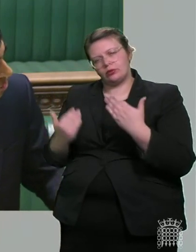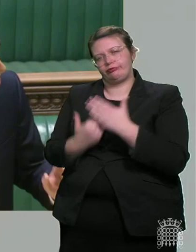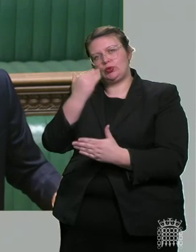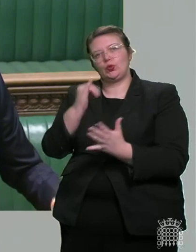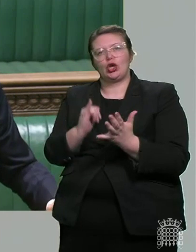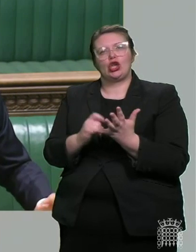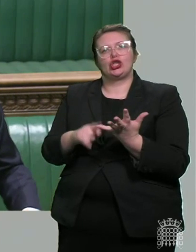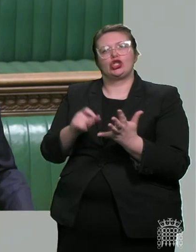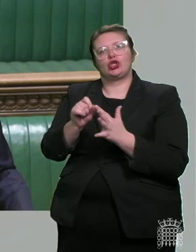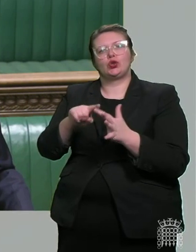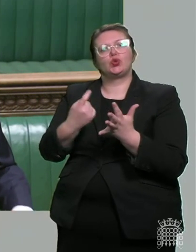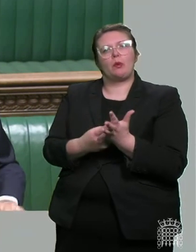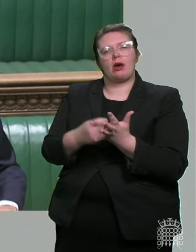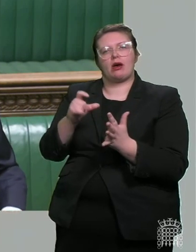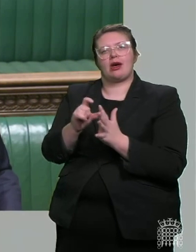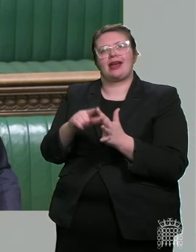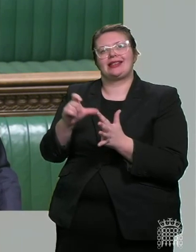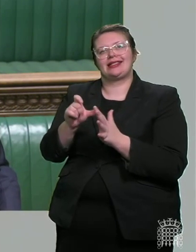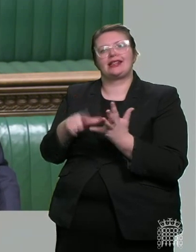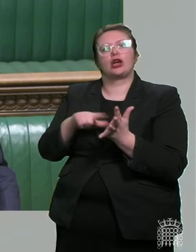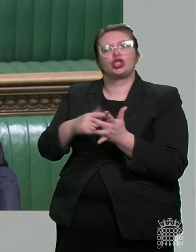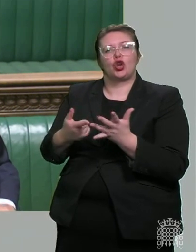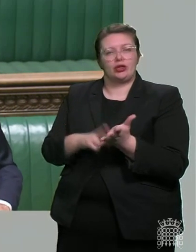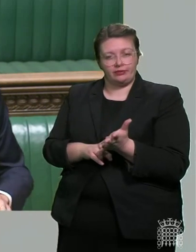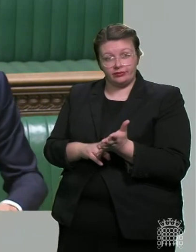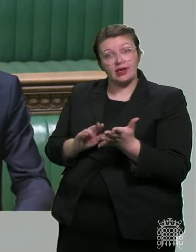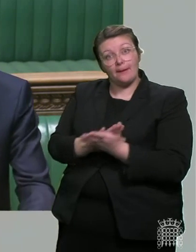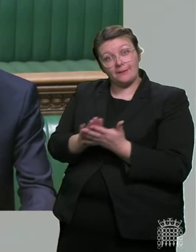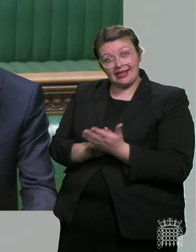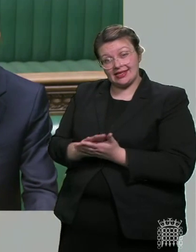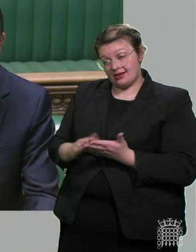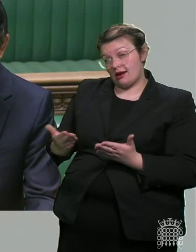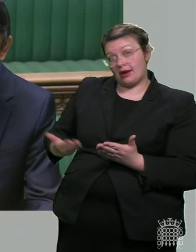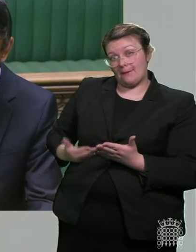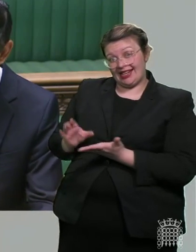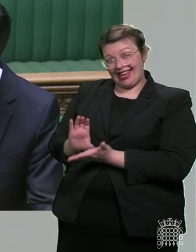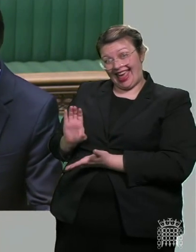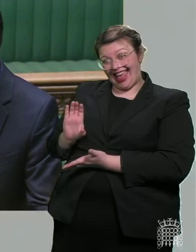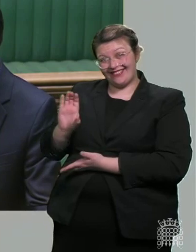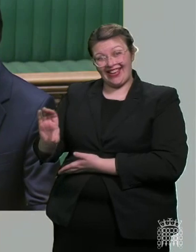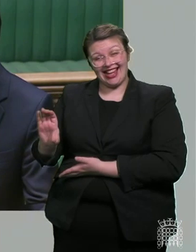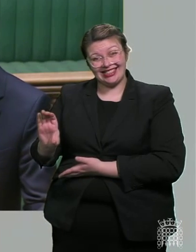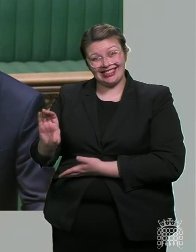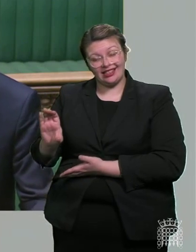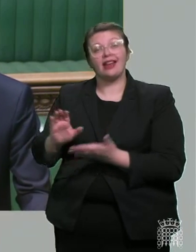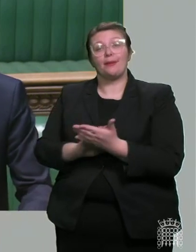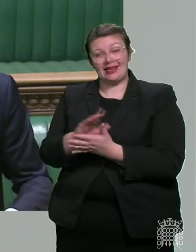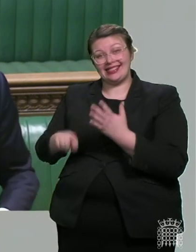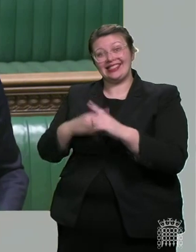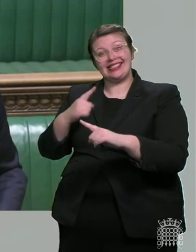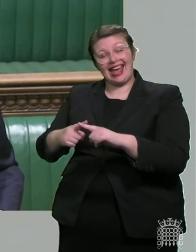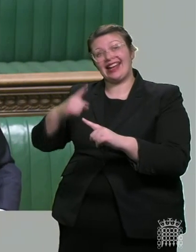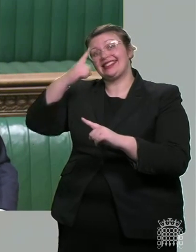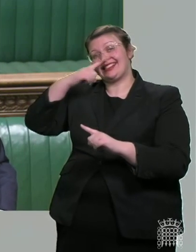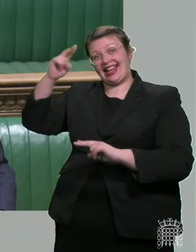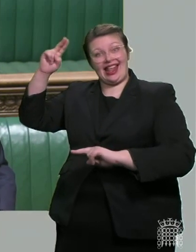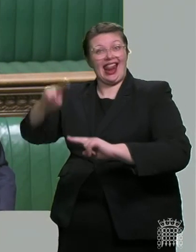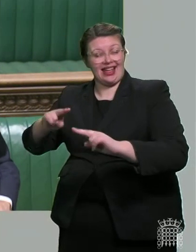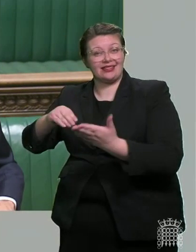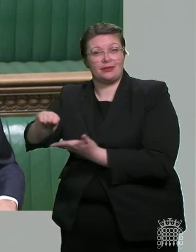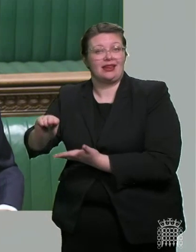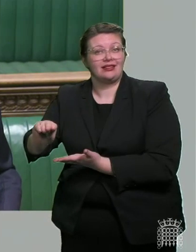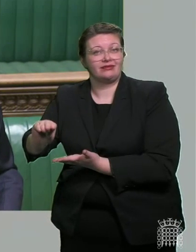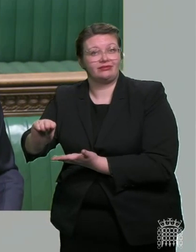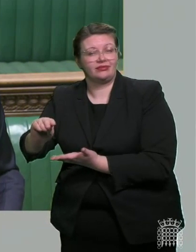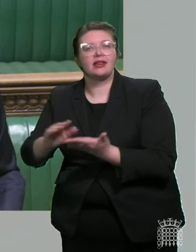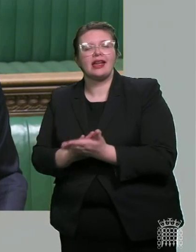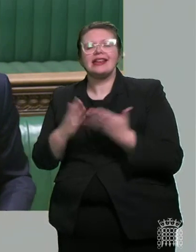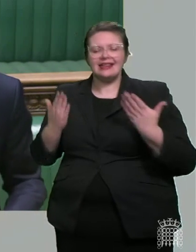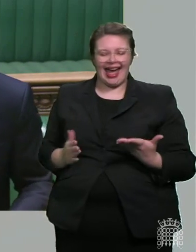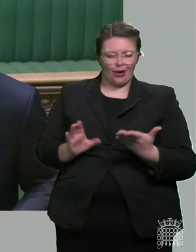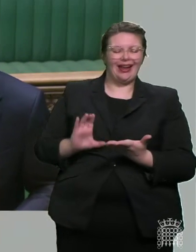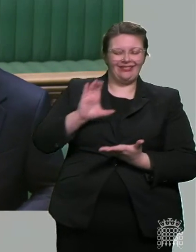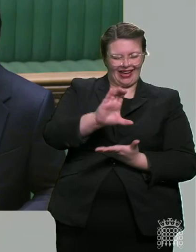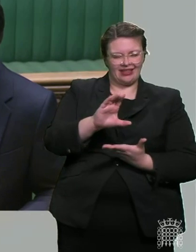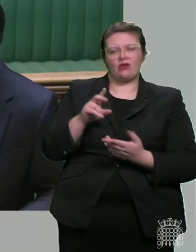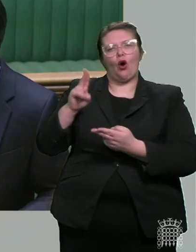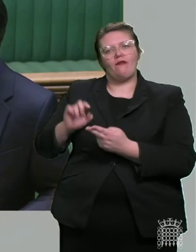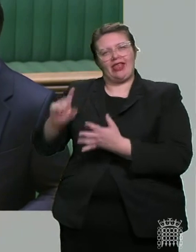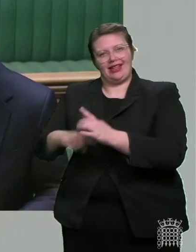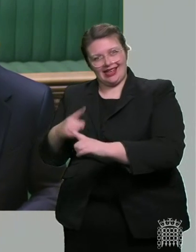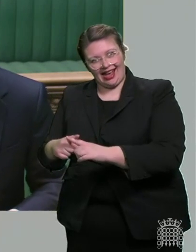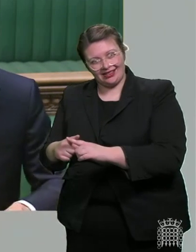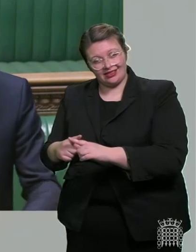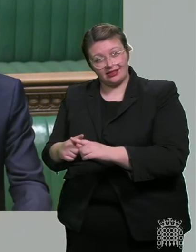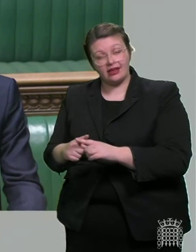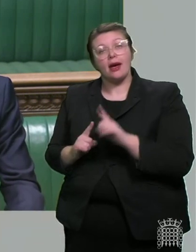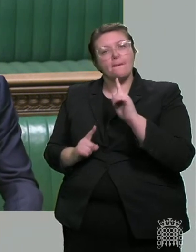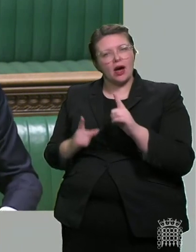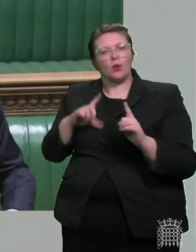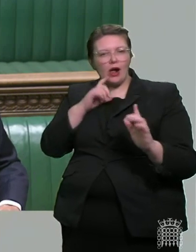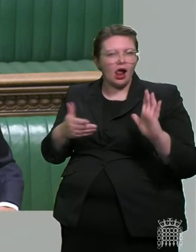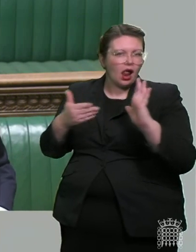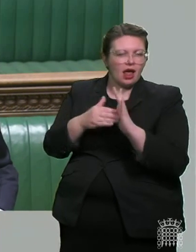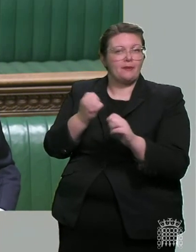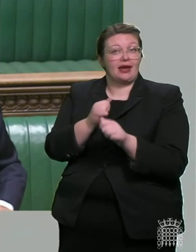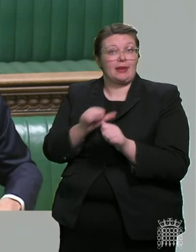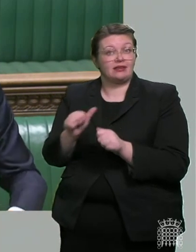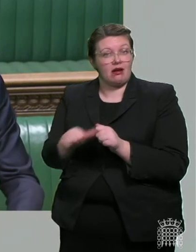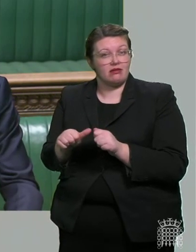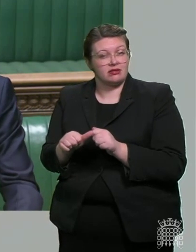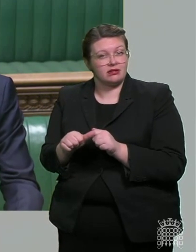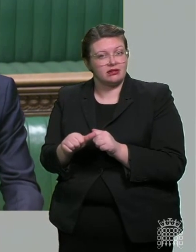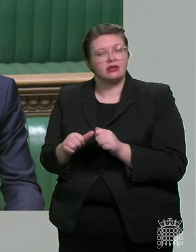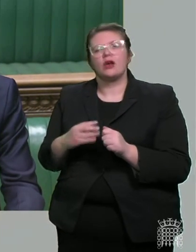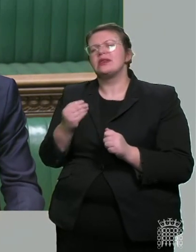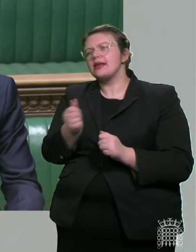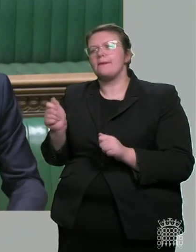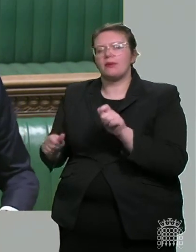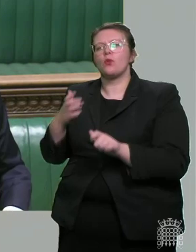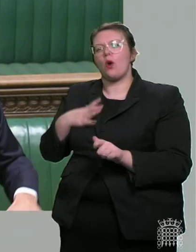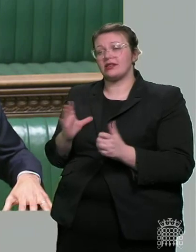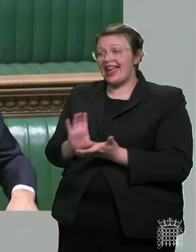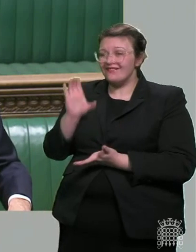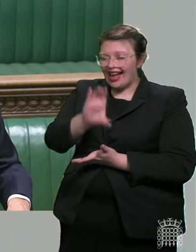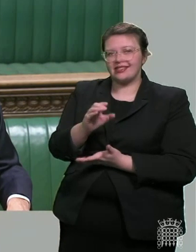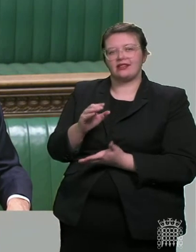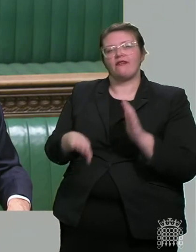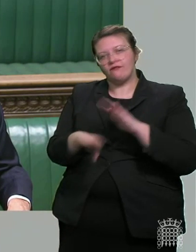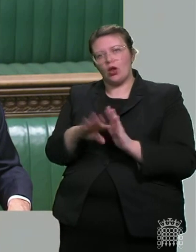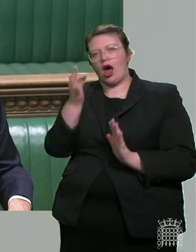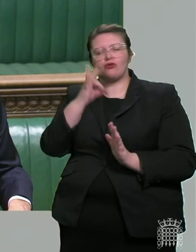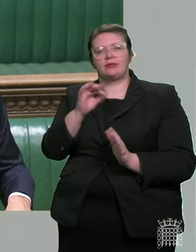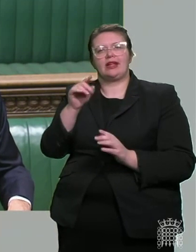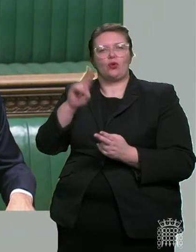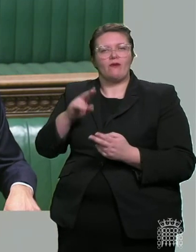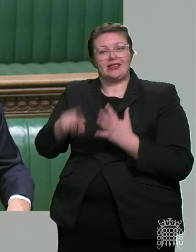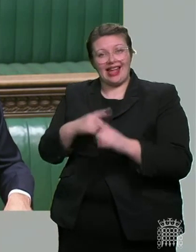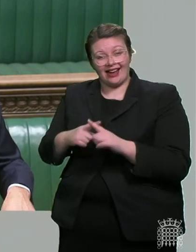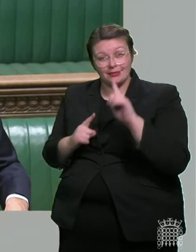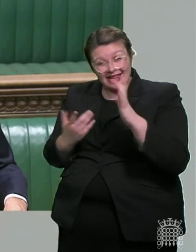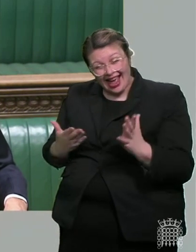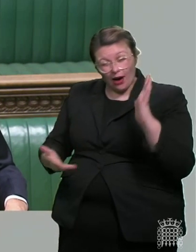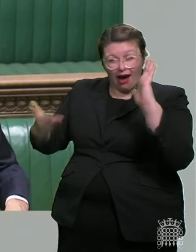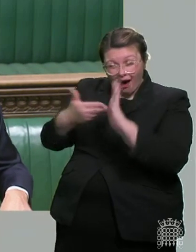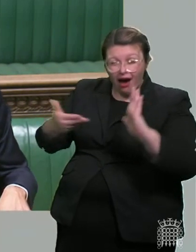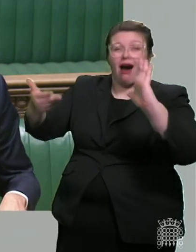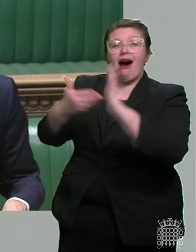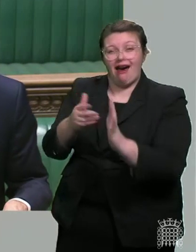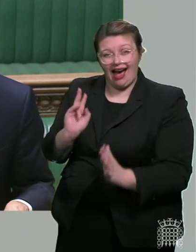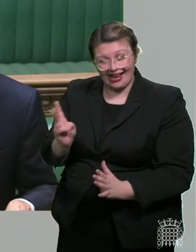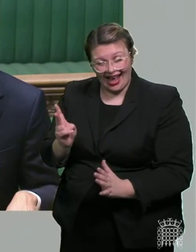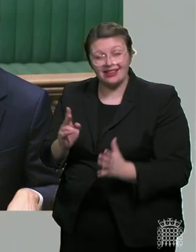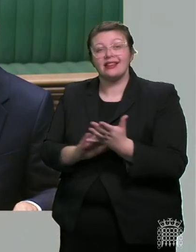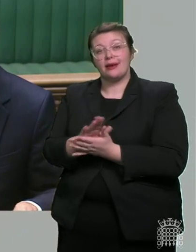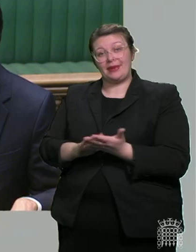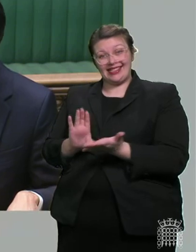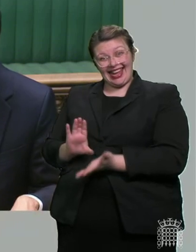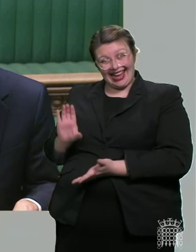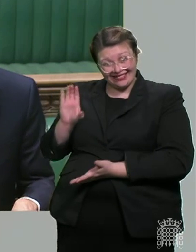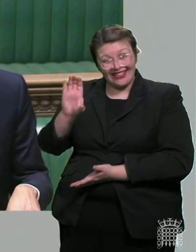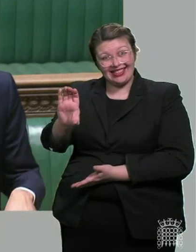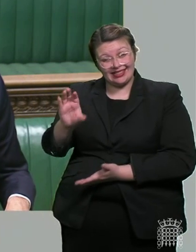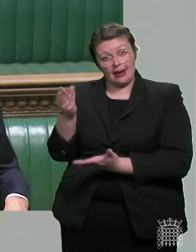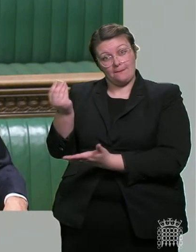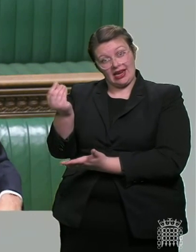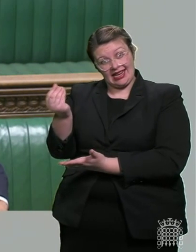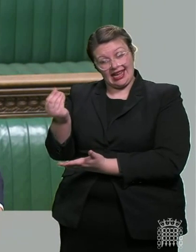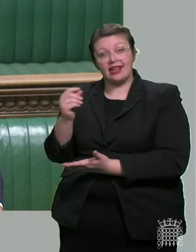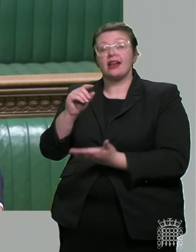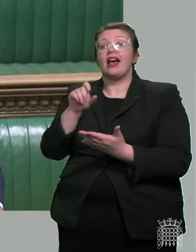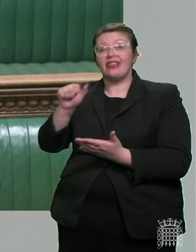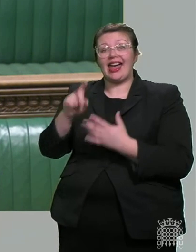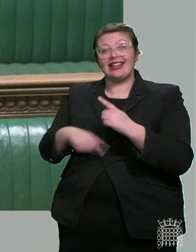For the next two years, when companies invest, they can reduce their tax bill not just by a proportion of the cost of that investment, as they do now, or even by 100% of the cost, the so-called full expensing some have called for; with the super deduction they can now reduce their tax bill by 130% of the cost.